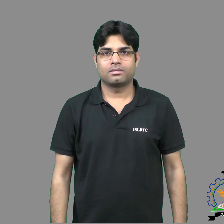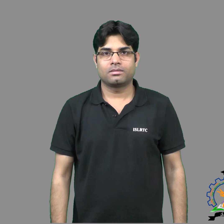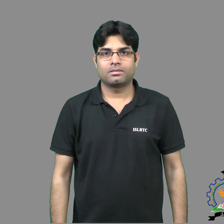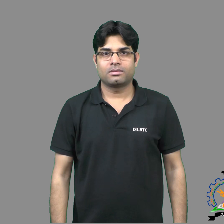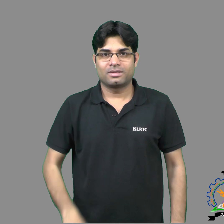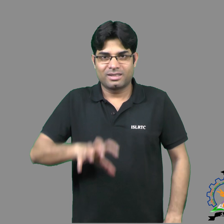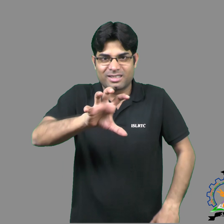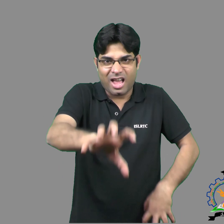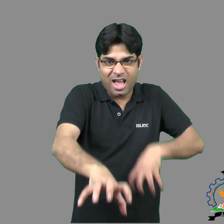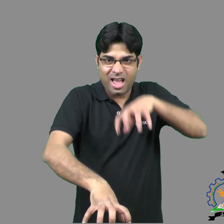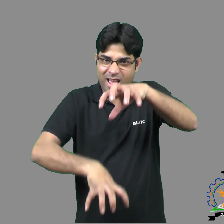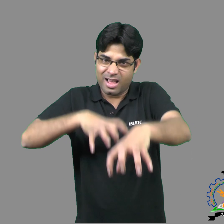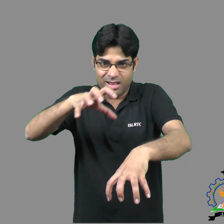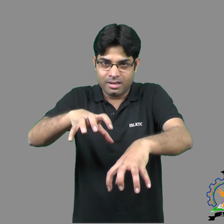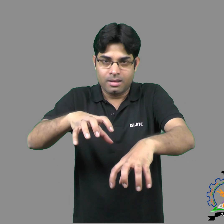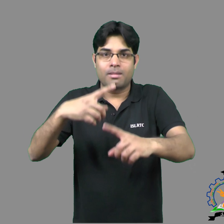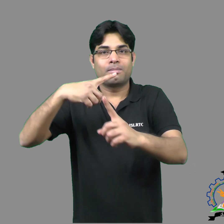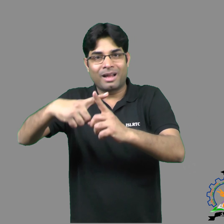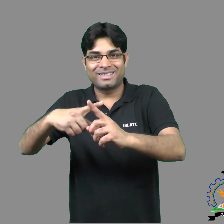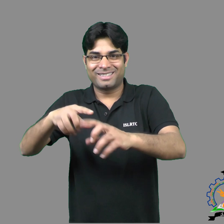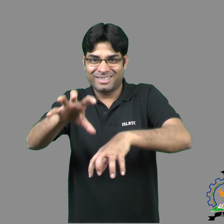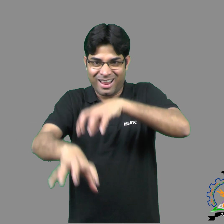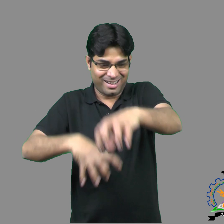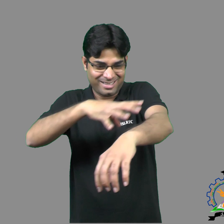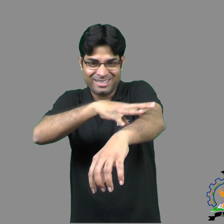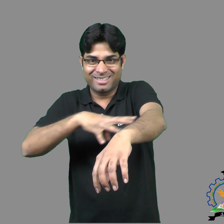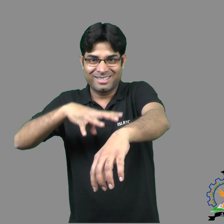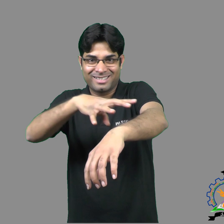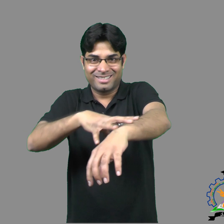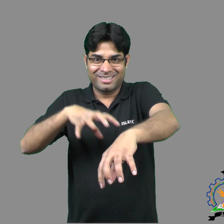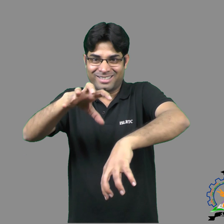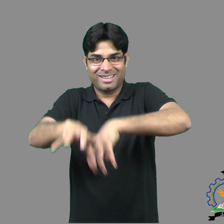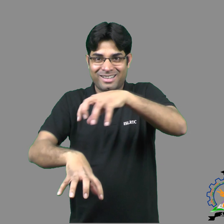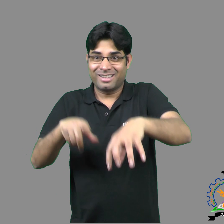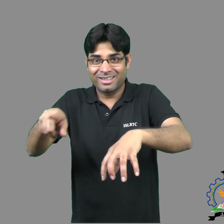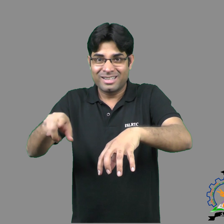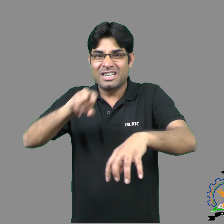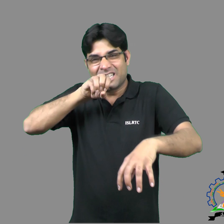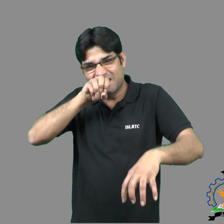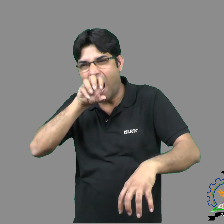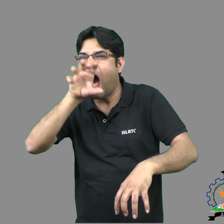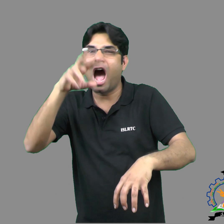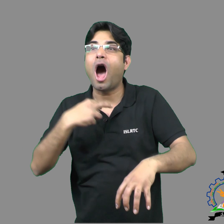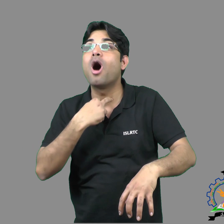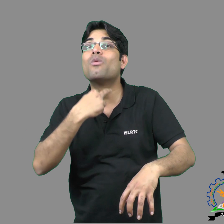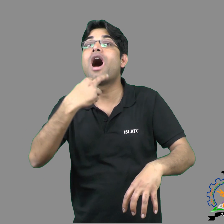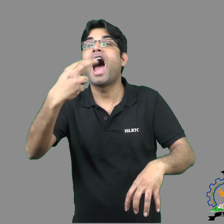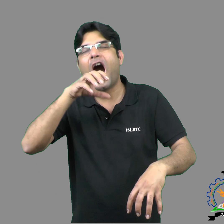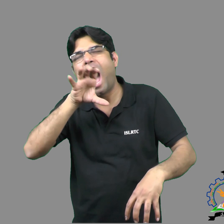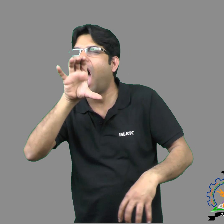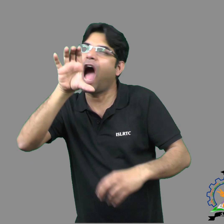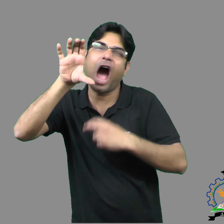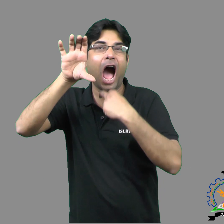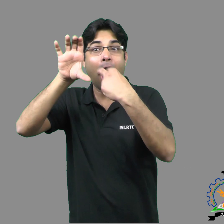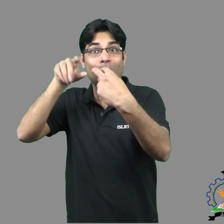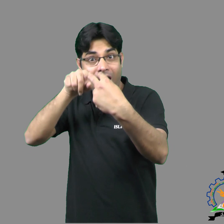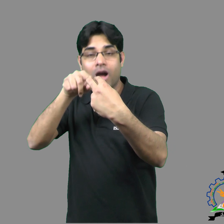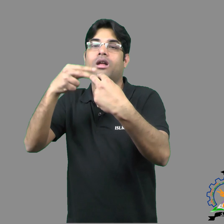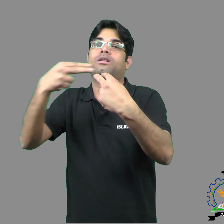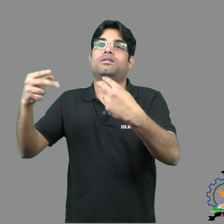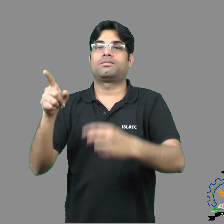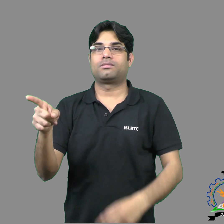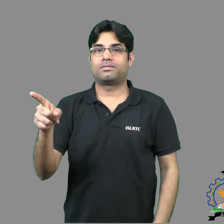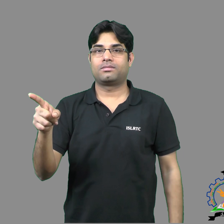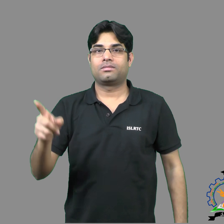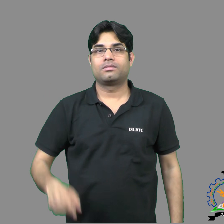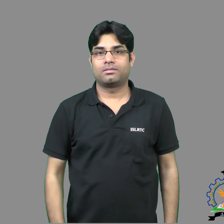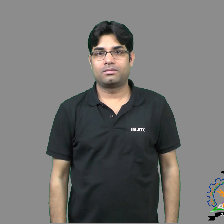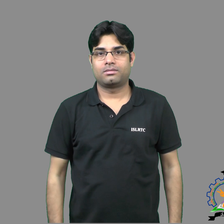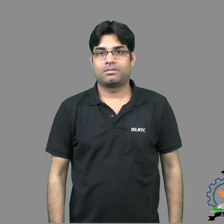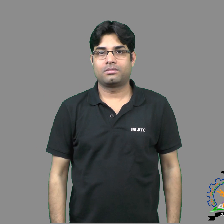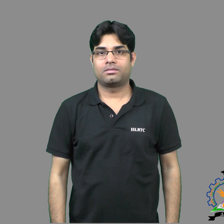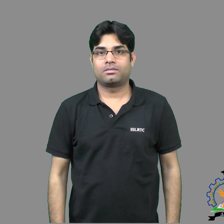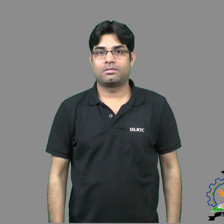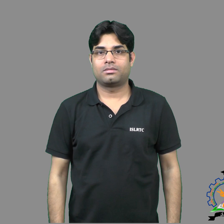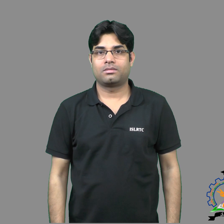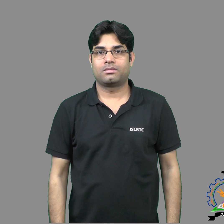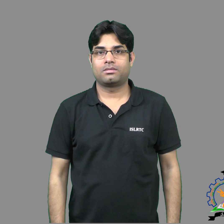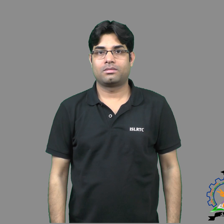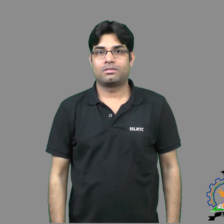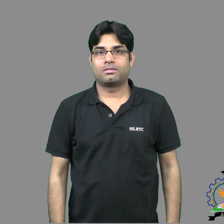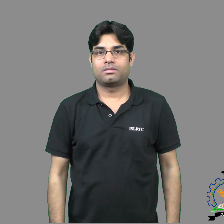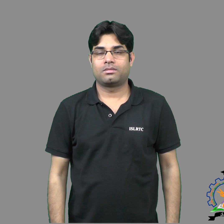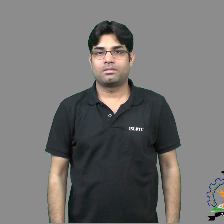Growl (Lion Tiger)